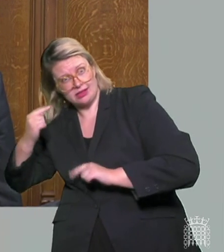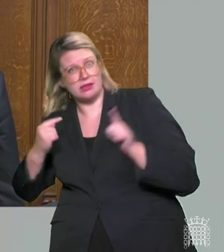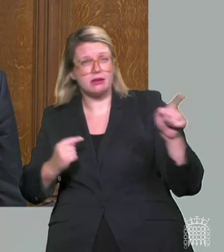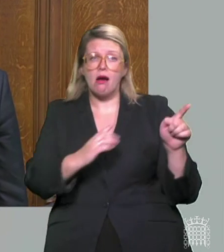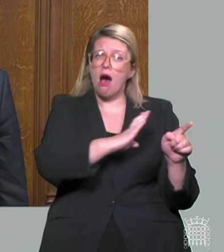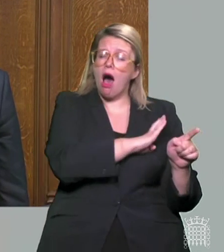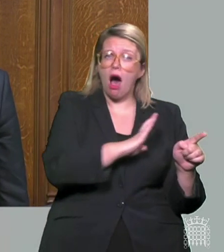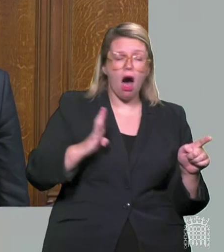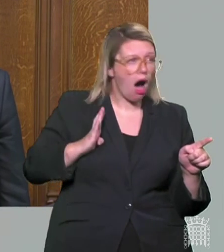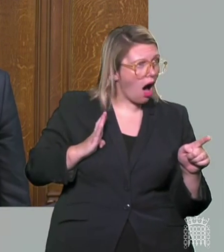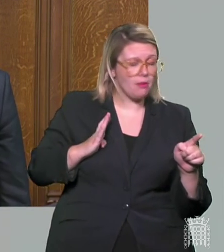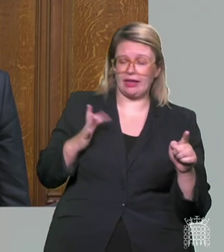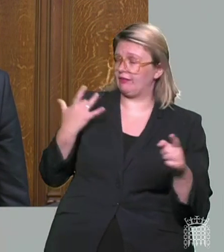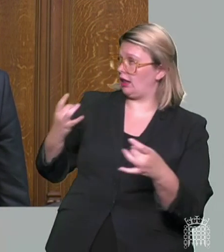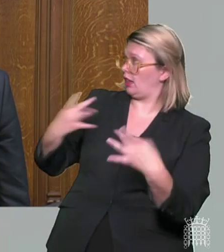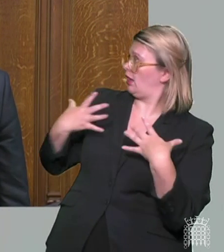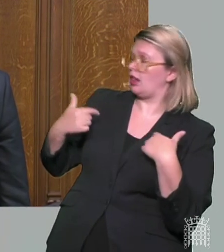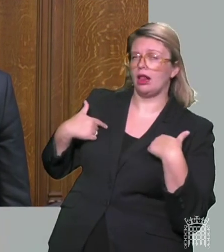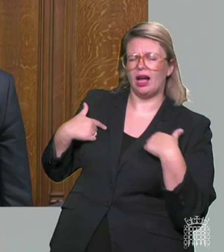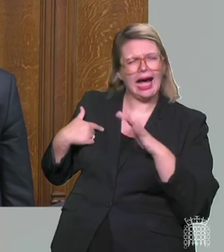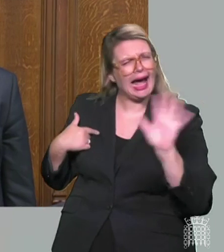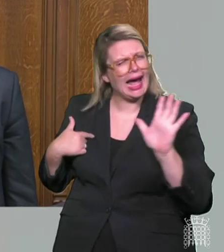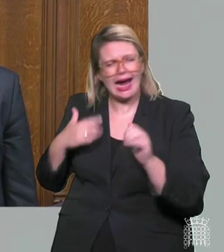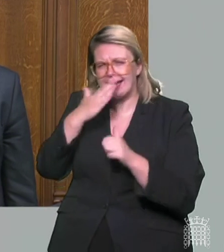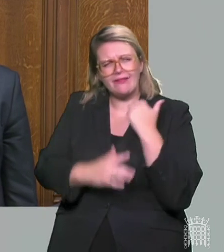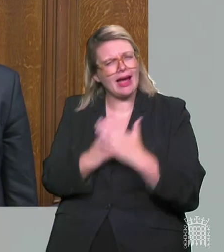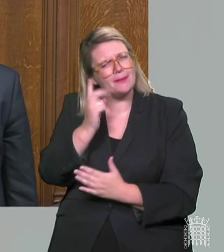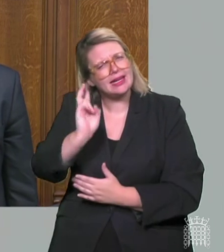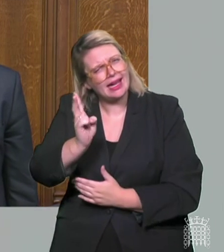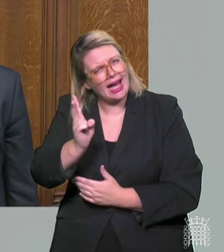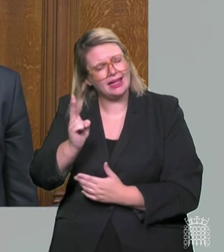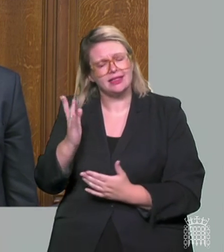Never again must they be made to feel that we are not on their side.